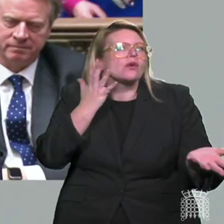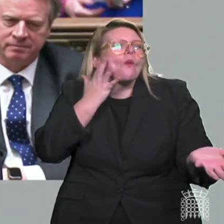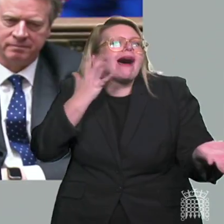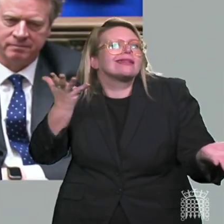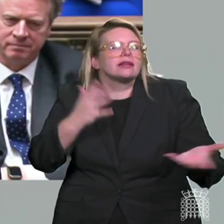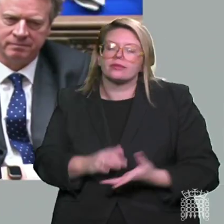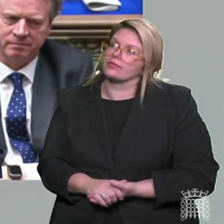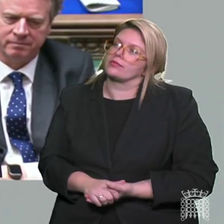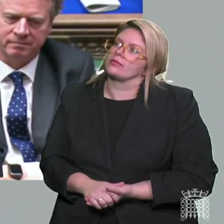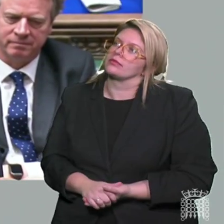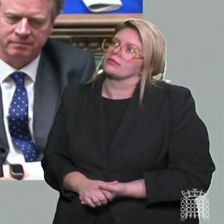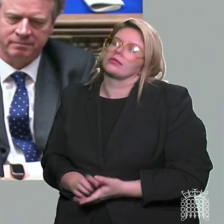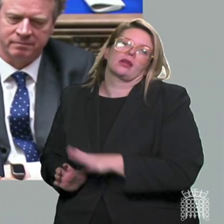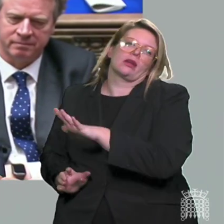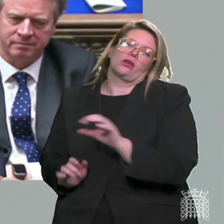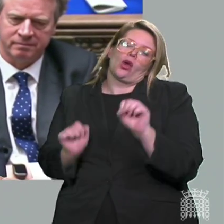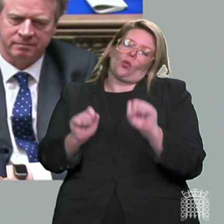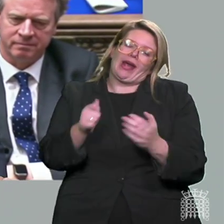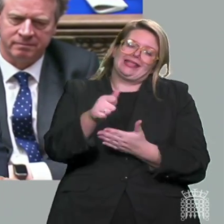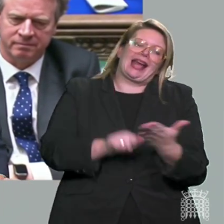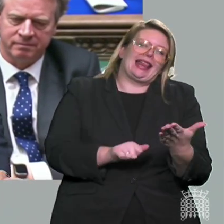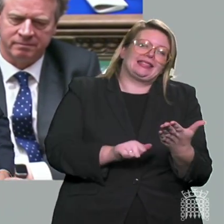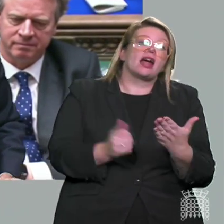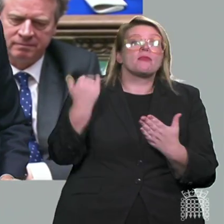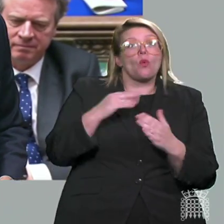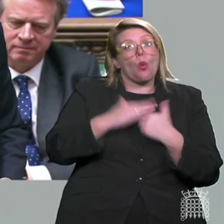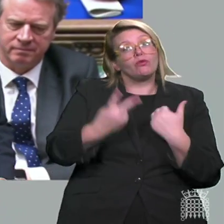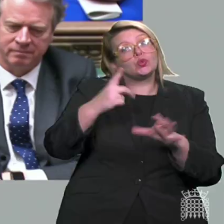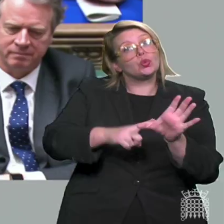We have already eliminated two-year wait lists: that was done last year.